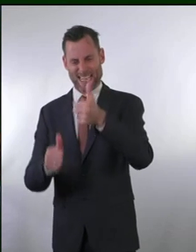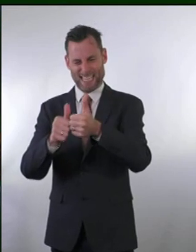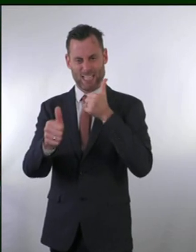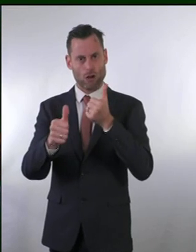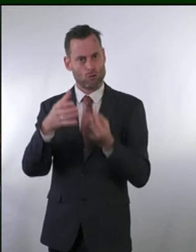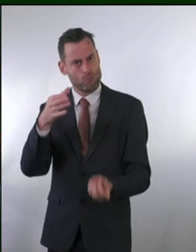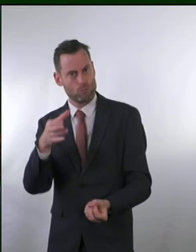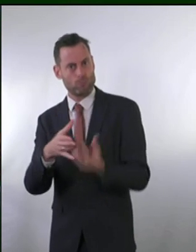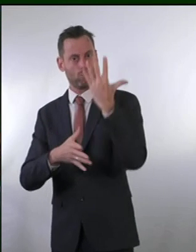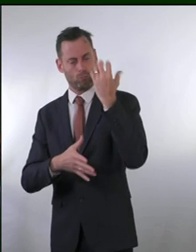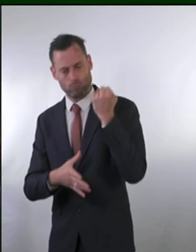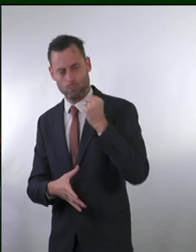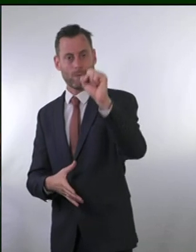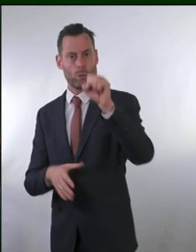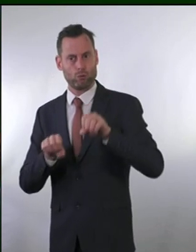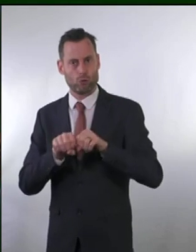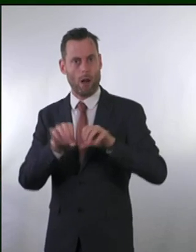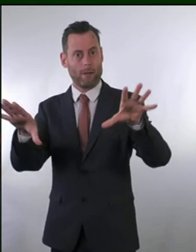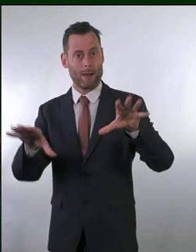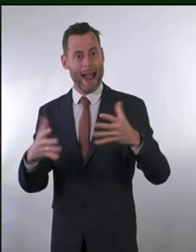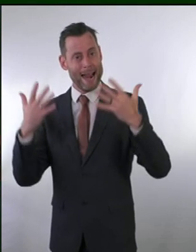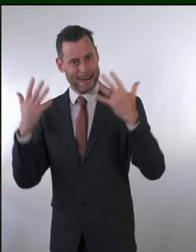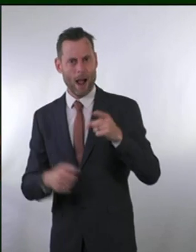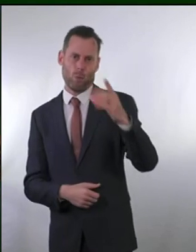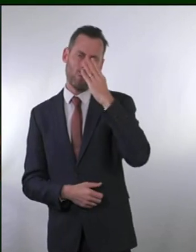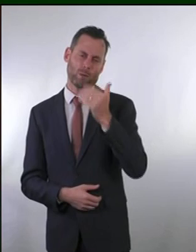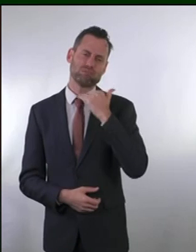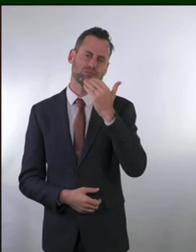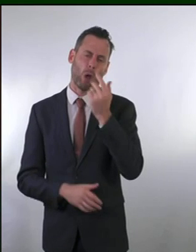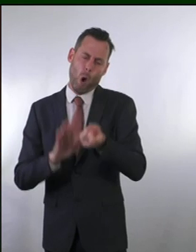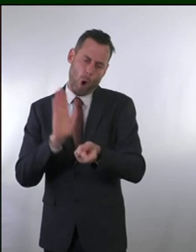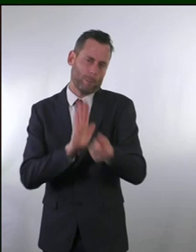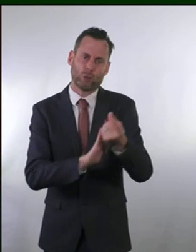It is now teeming with opportunity in the latest.